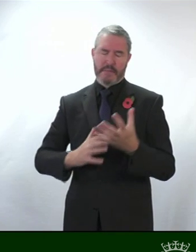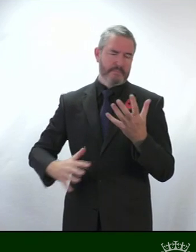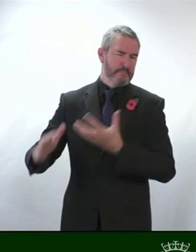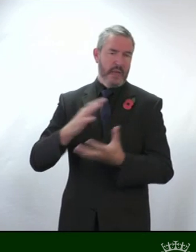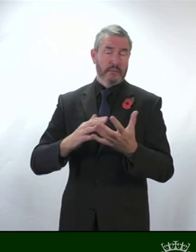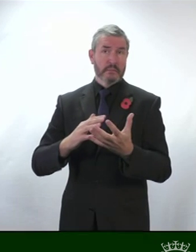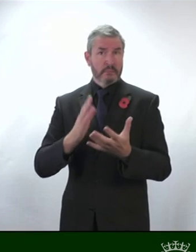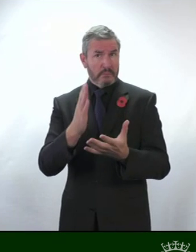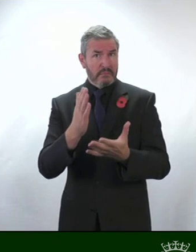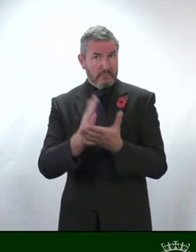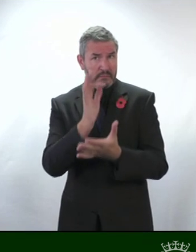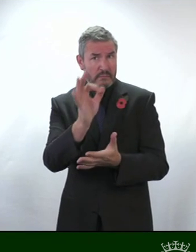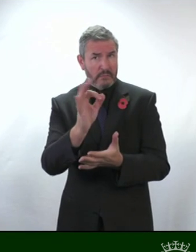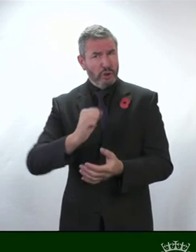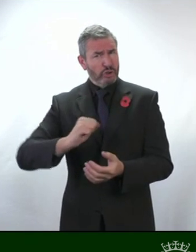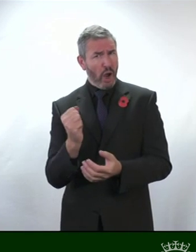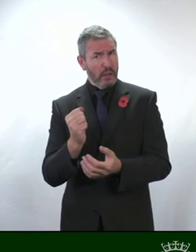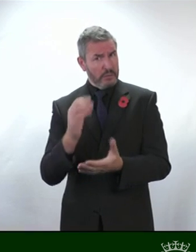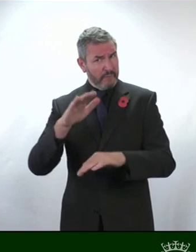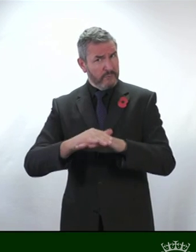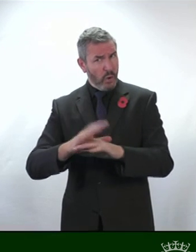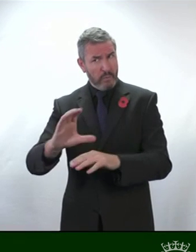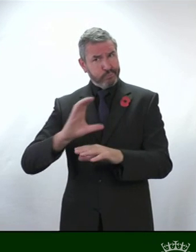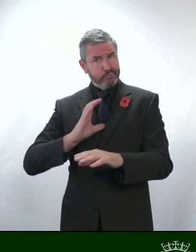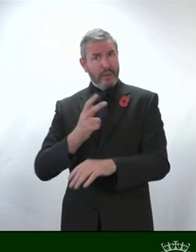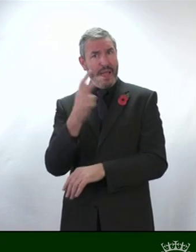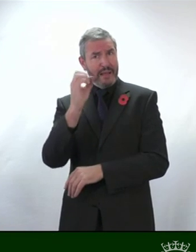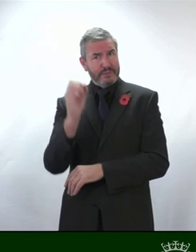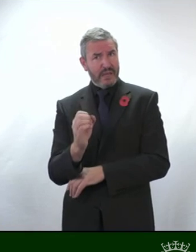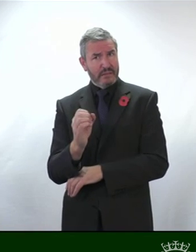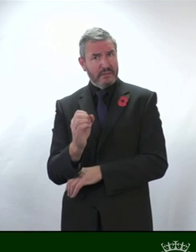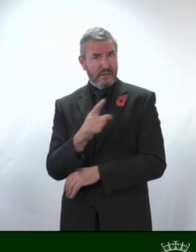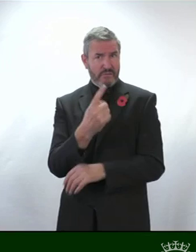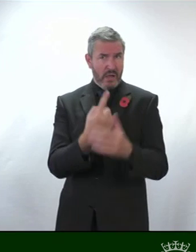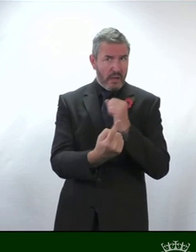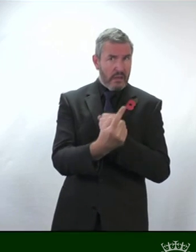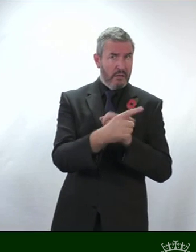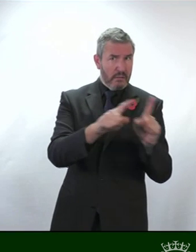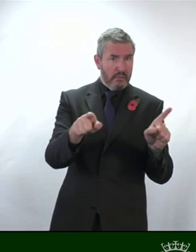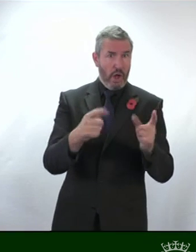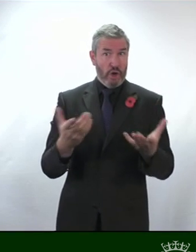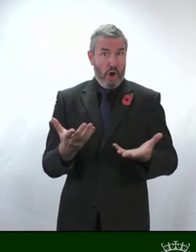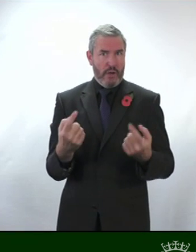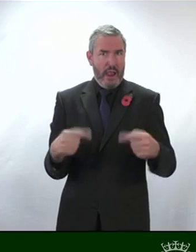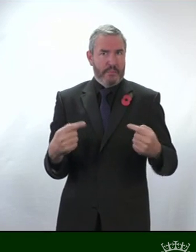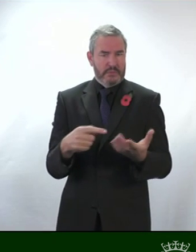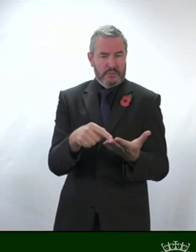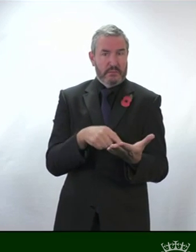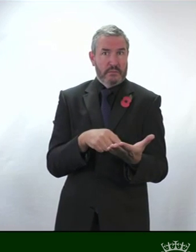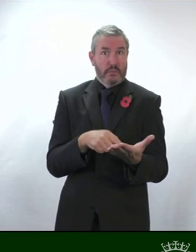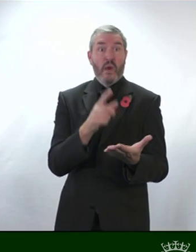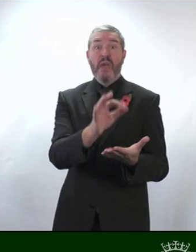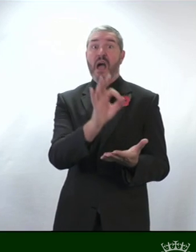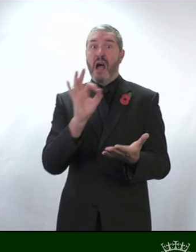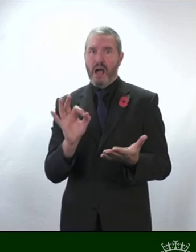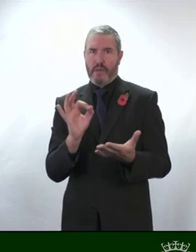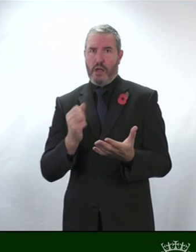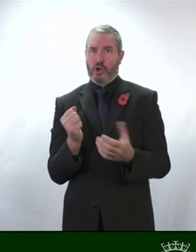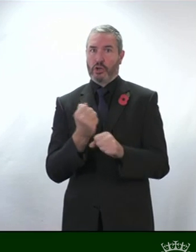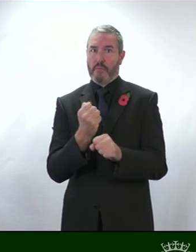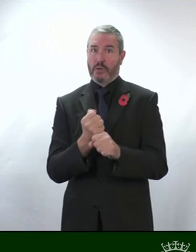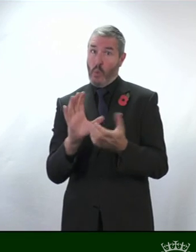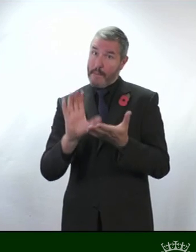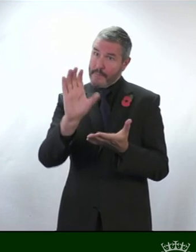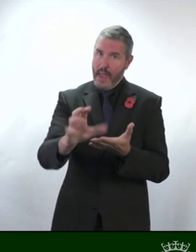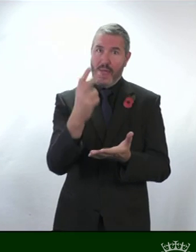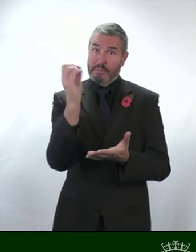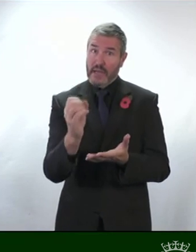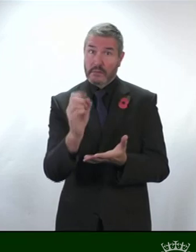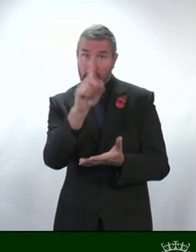Will Scotland receive full 80% furlough and payments for the self-employed under current eligibility criteria, whenever that is requested by the Scottish Government in the months ahead?